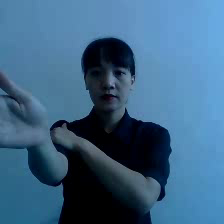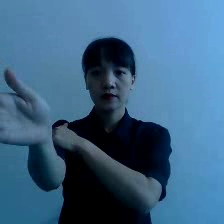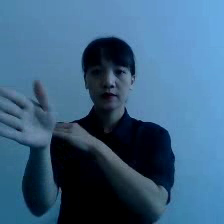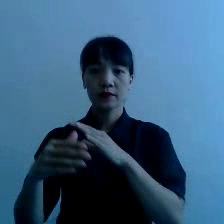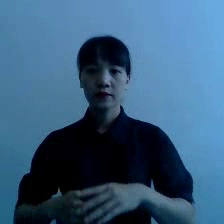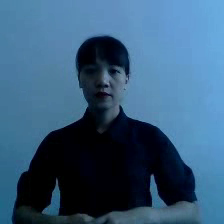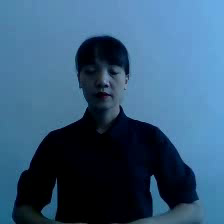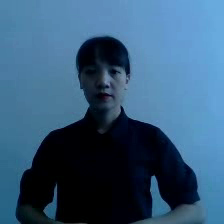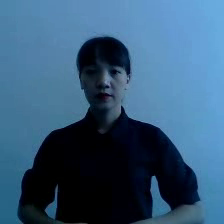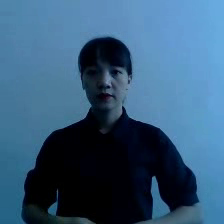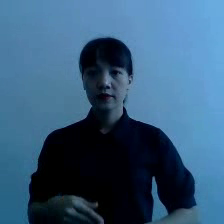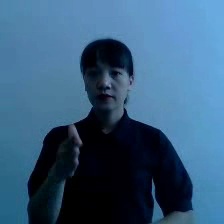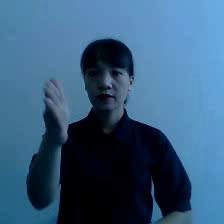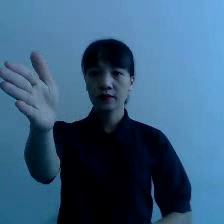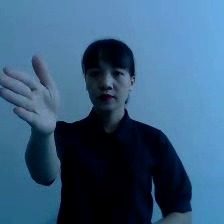Rẽ phải